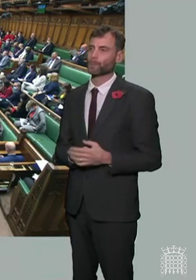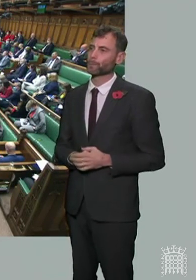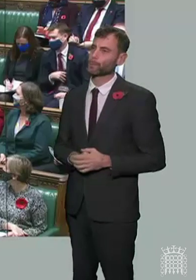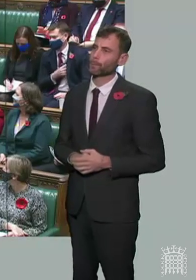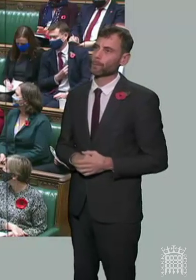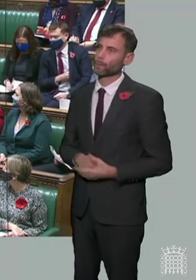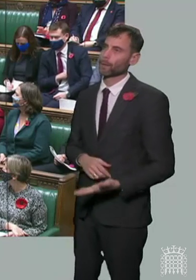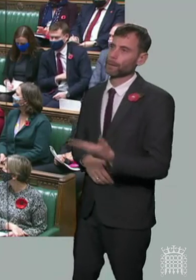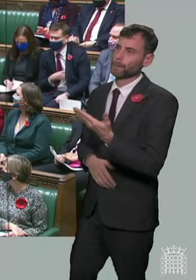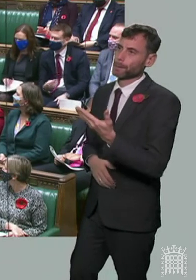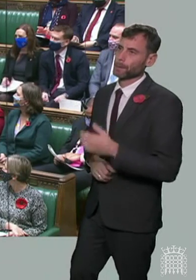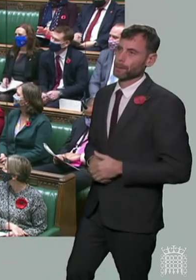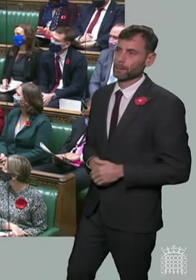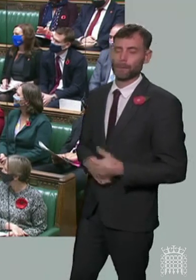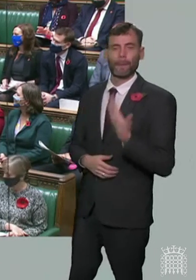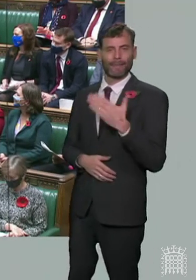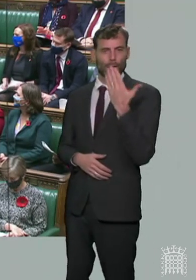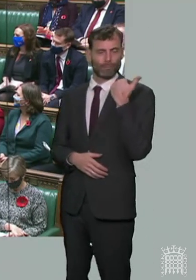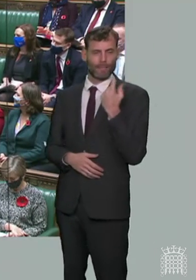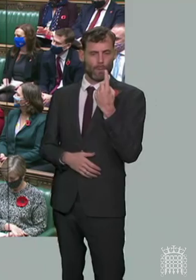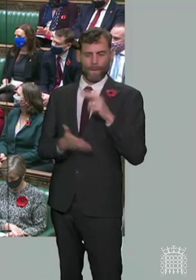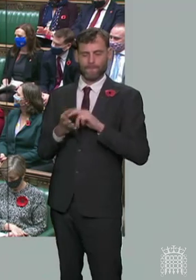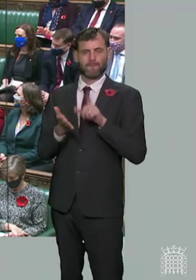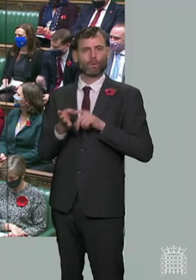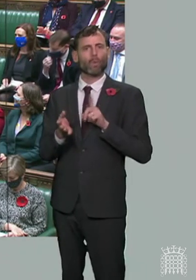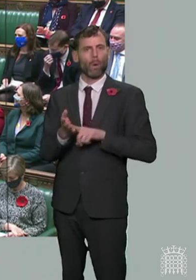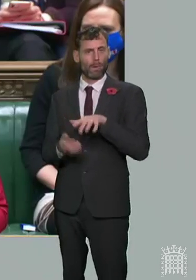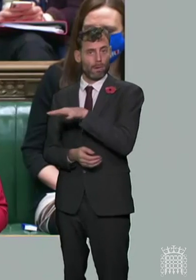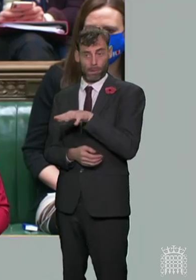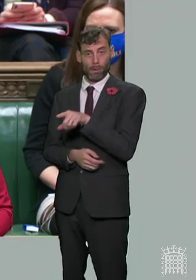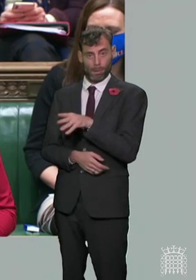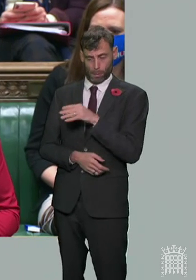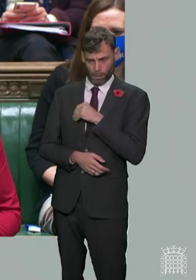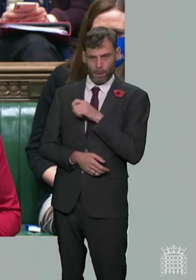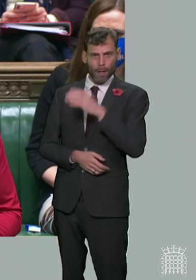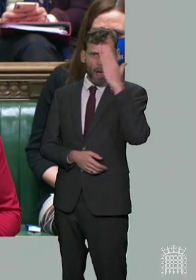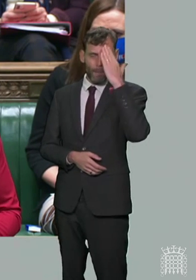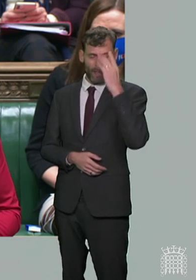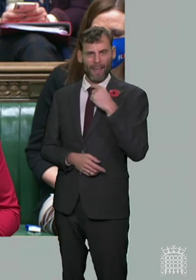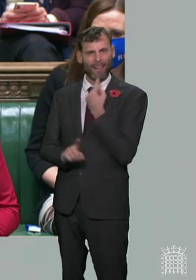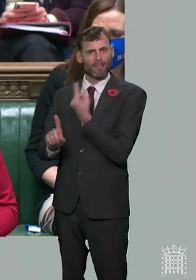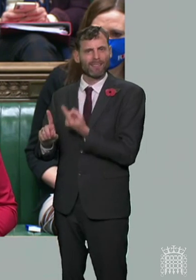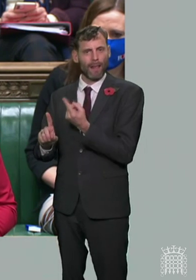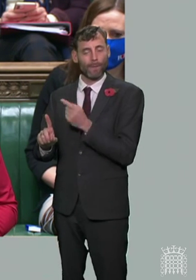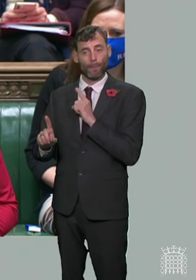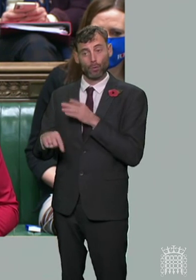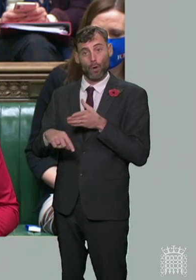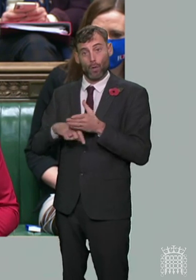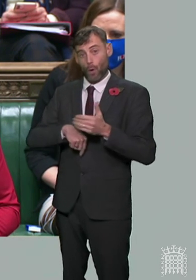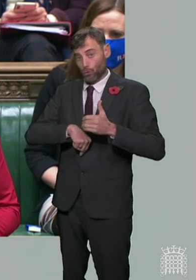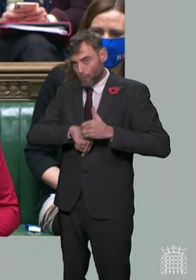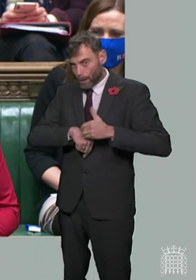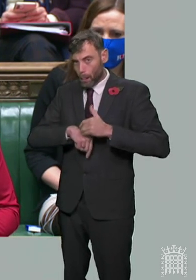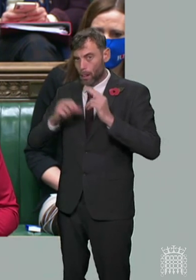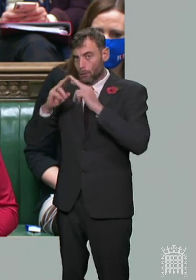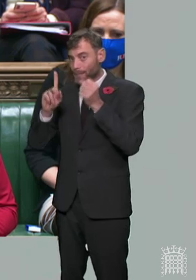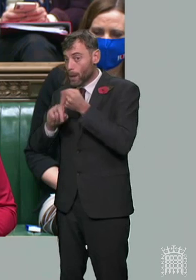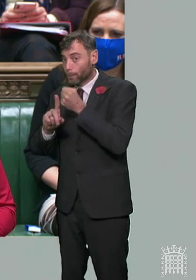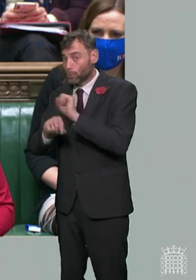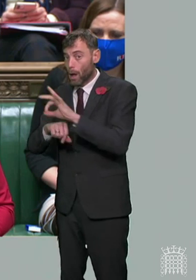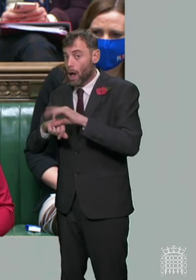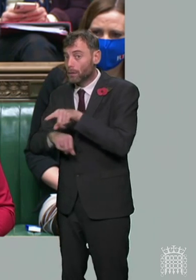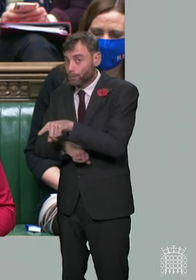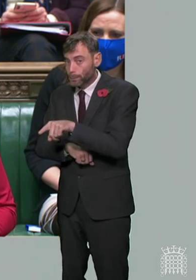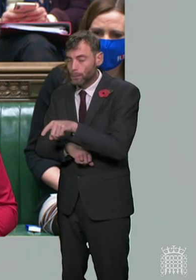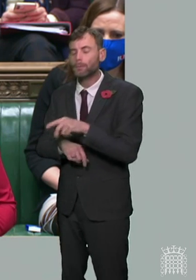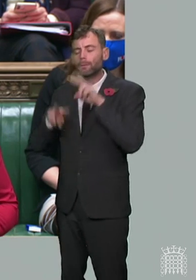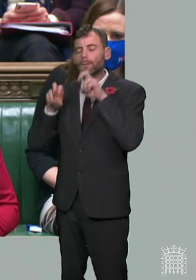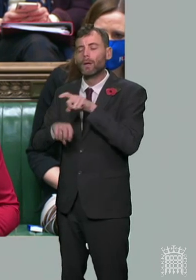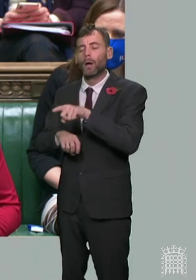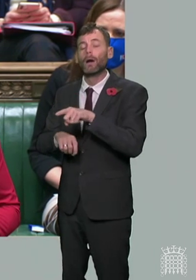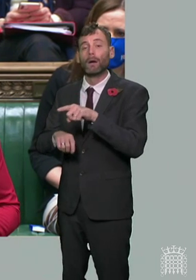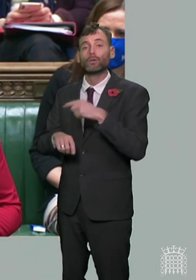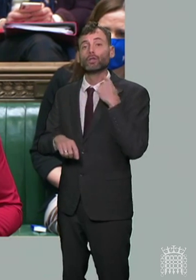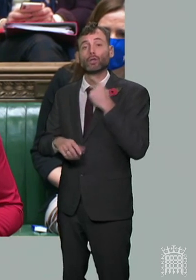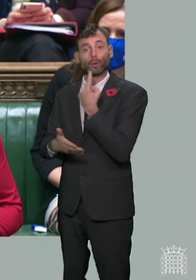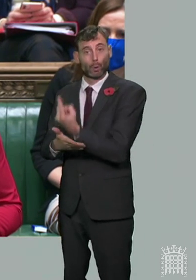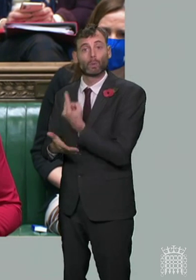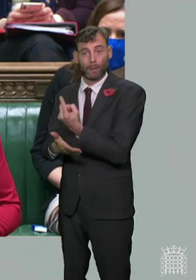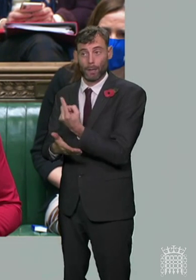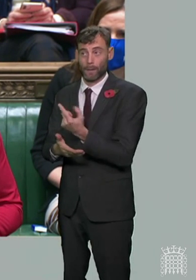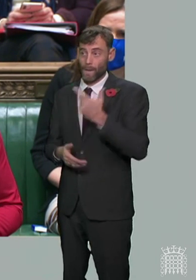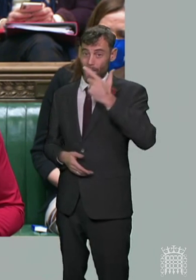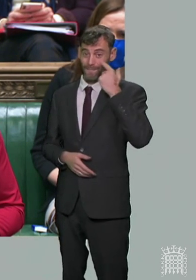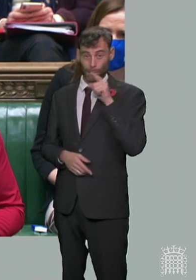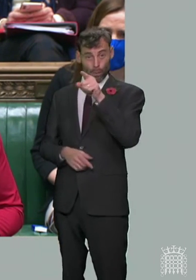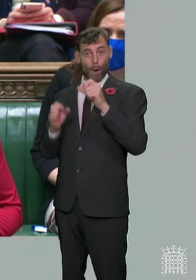I was recently contacted by a Vauxhall constituent whose mother tragically committed suicide after criminal domestic abuse by her husband, with the inquest into her suicide finding his actions to be a direct cause.